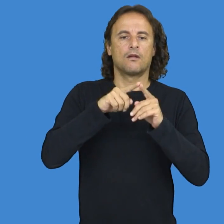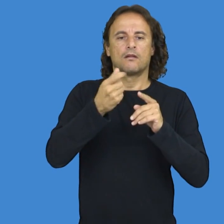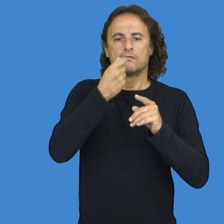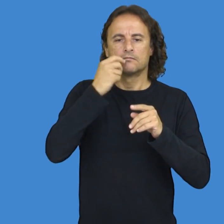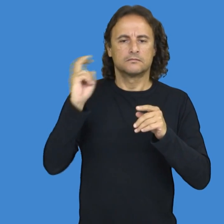droga